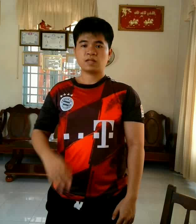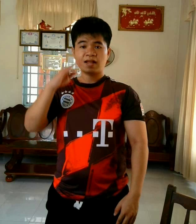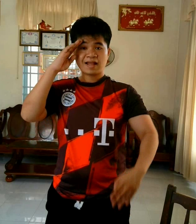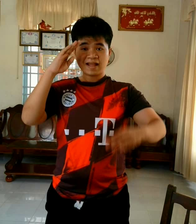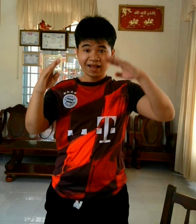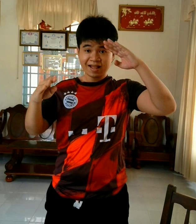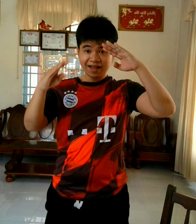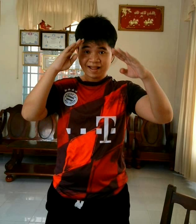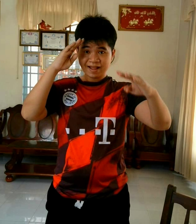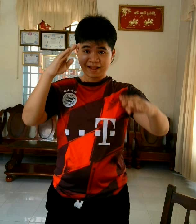xin chao